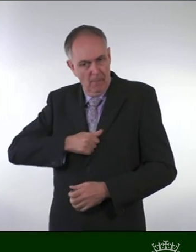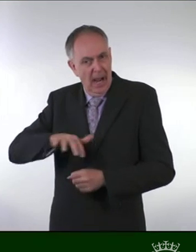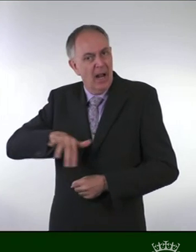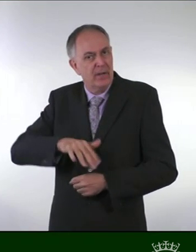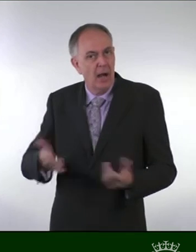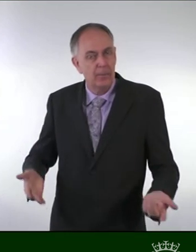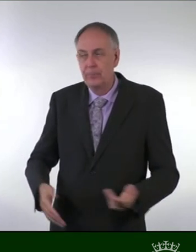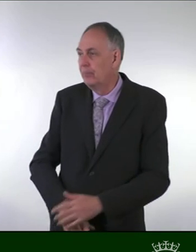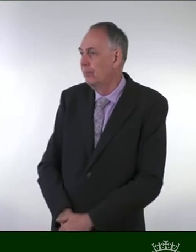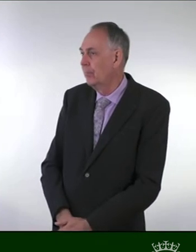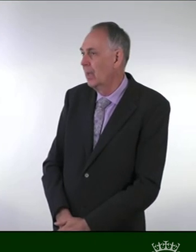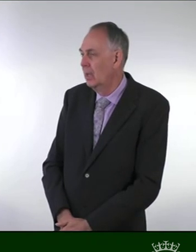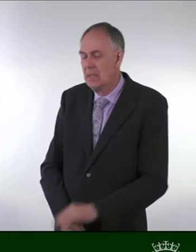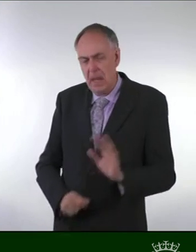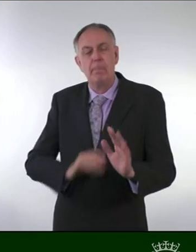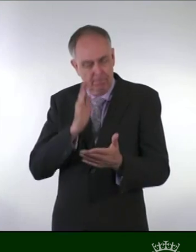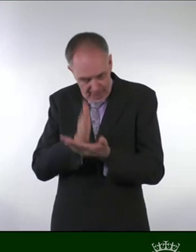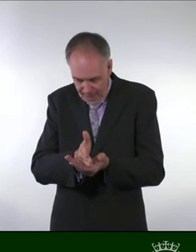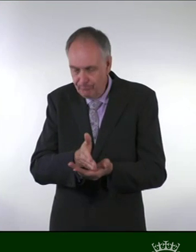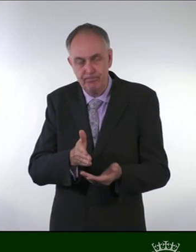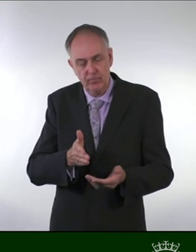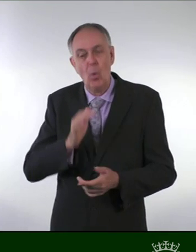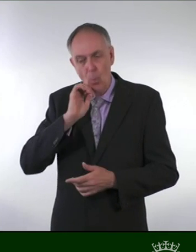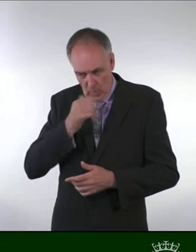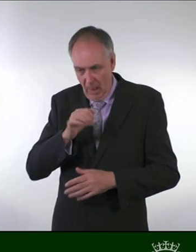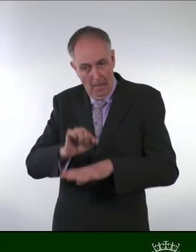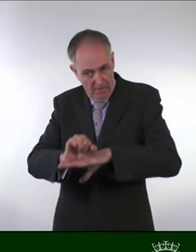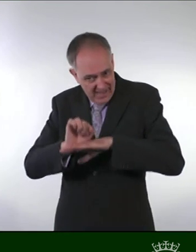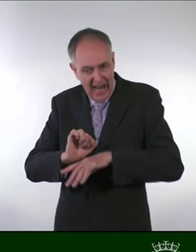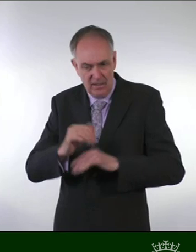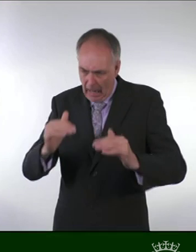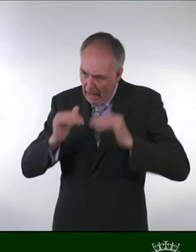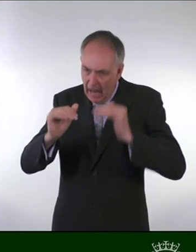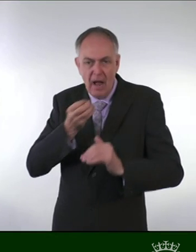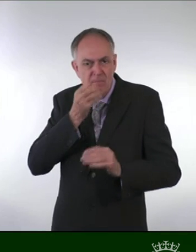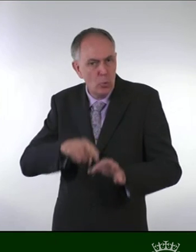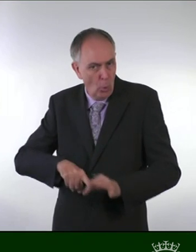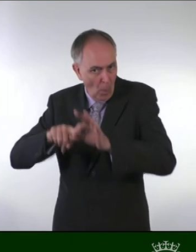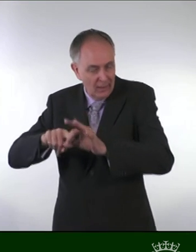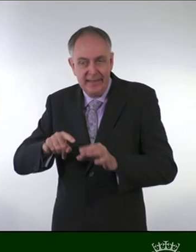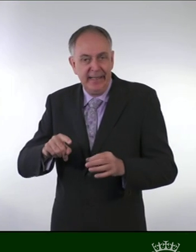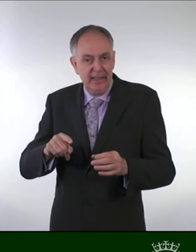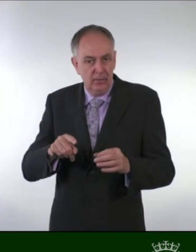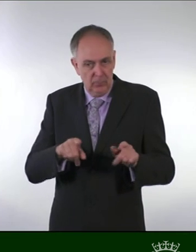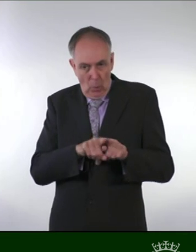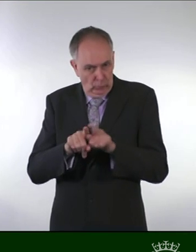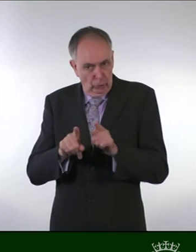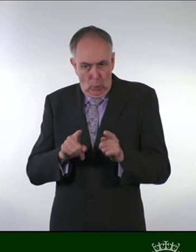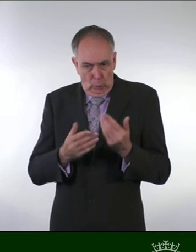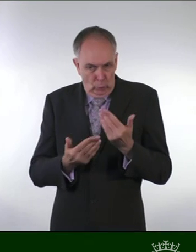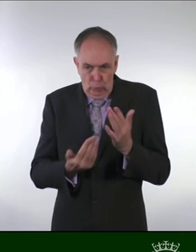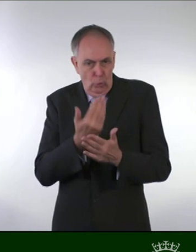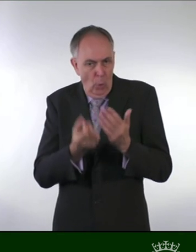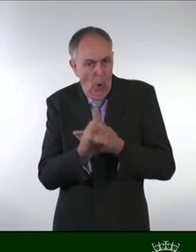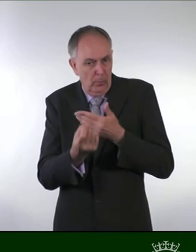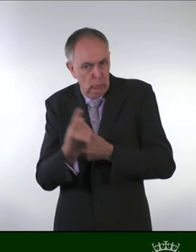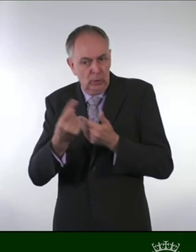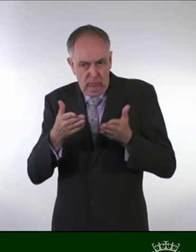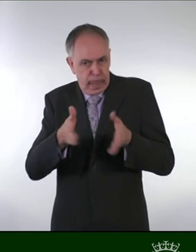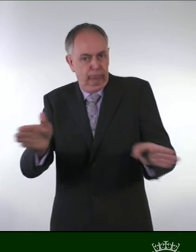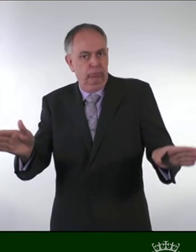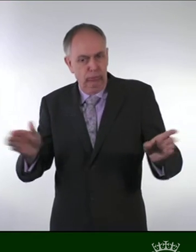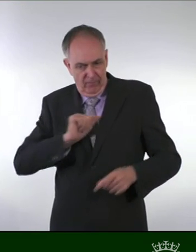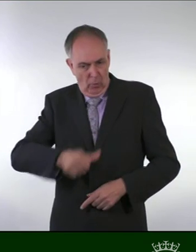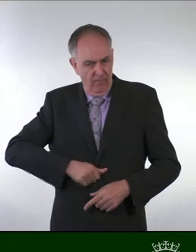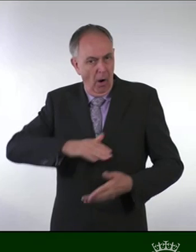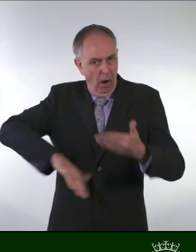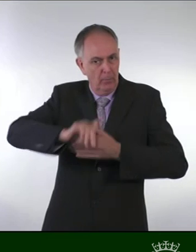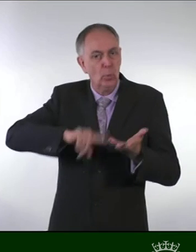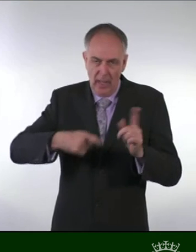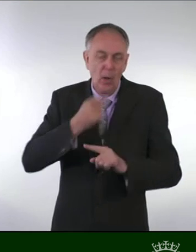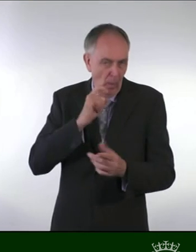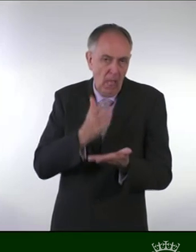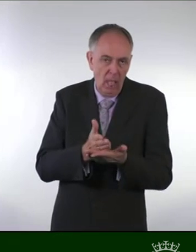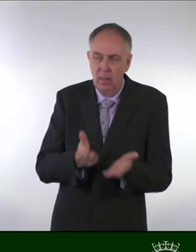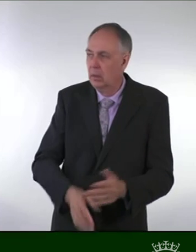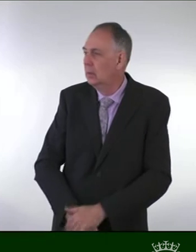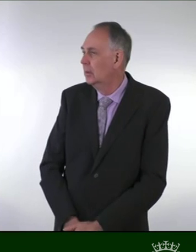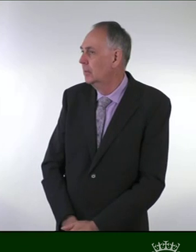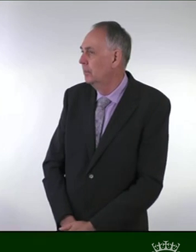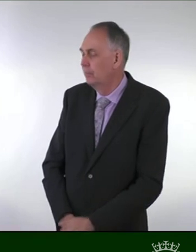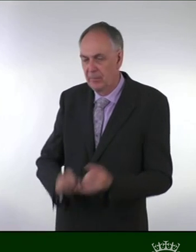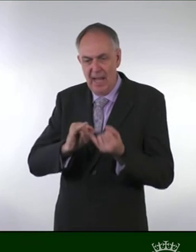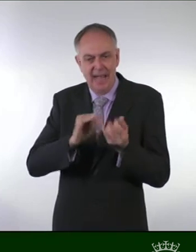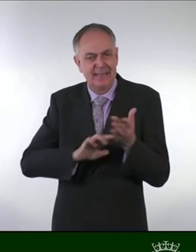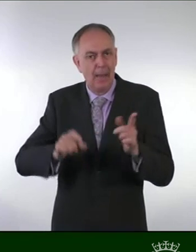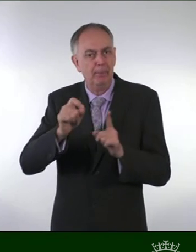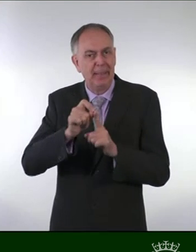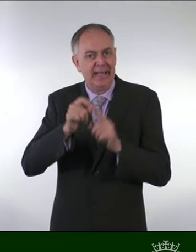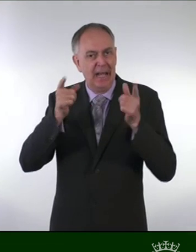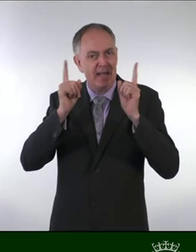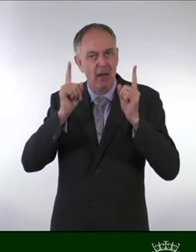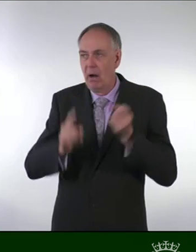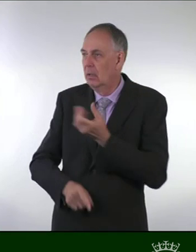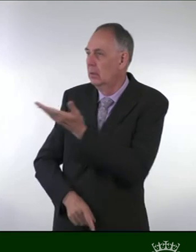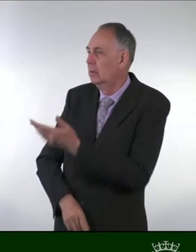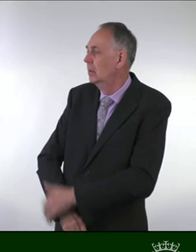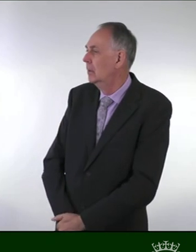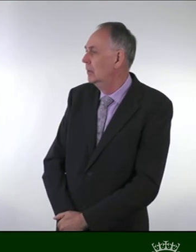Yes, I can indeed give my honourable Friend that assurance. We will not only protect high food standards in this country and safeguard animal welfare, but open up new opportunities for farmers in Buckinghamshire and across the UK.